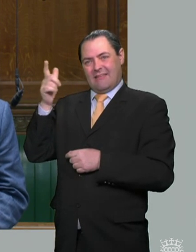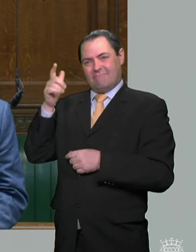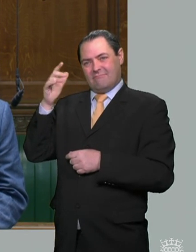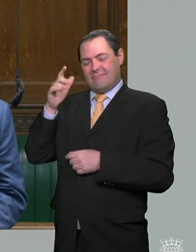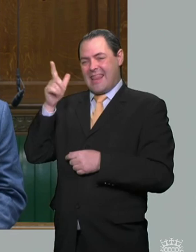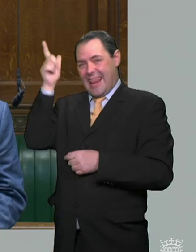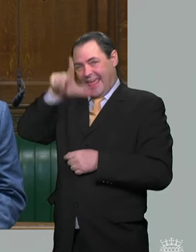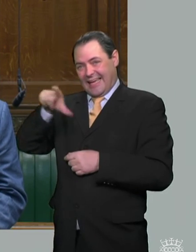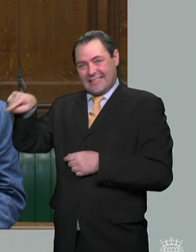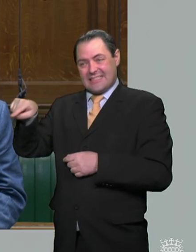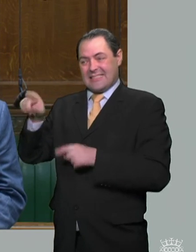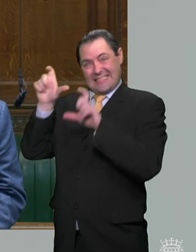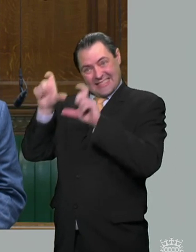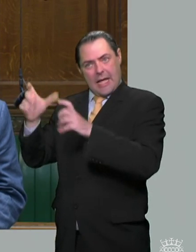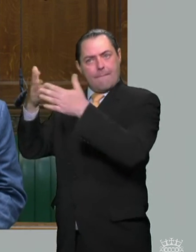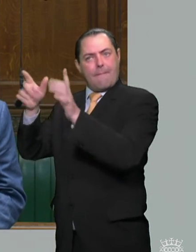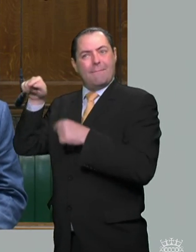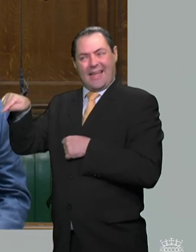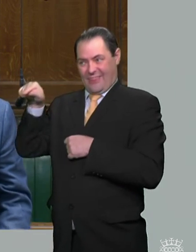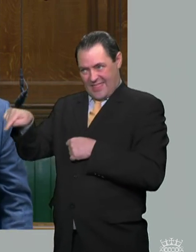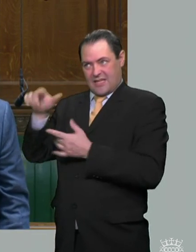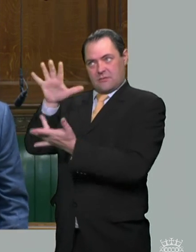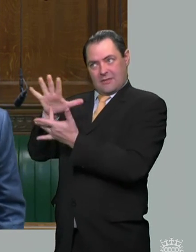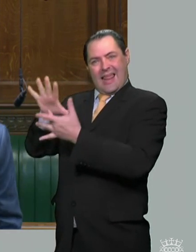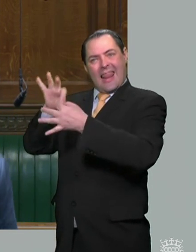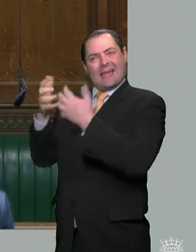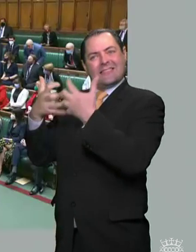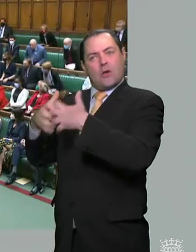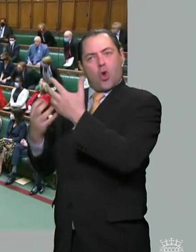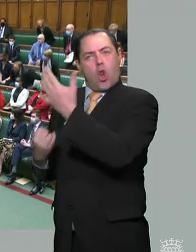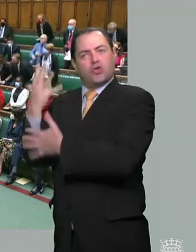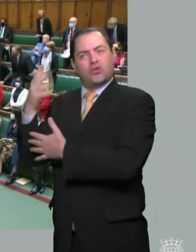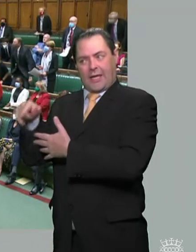It is essential to the growth of our tech economy in the north of England.